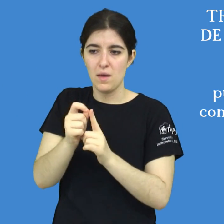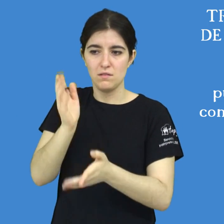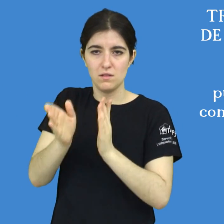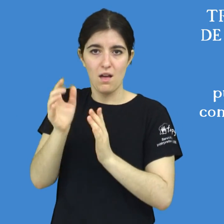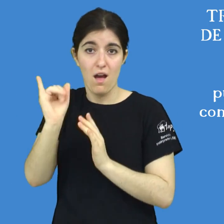terapia